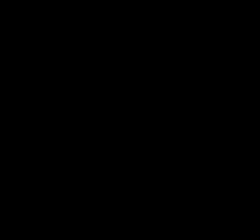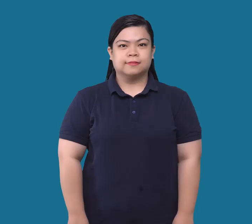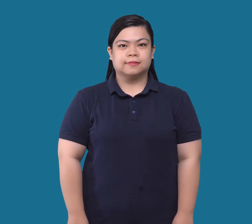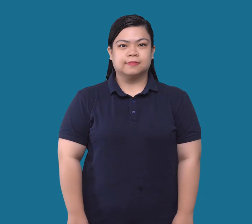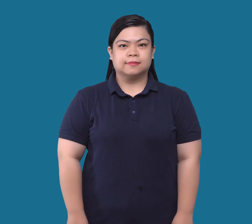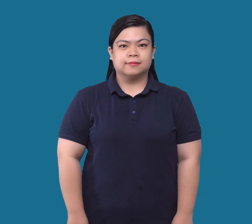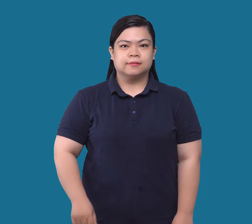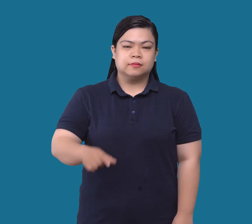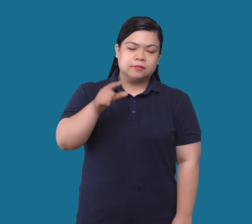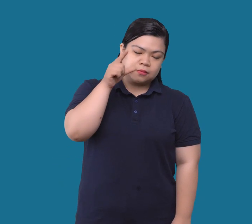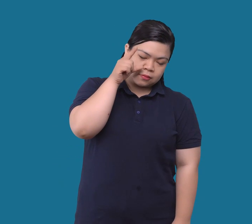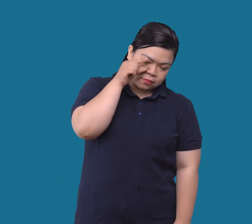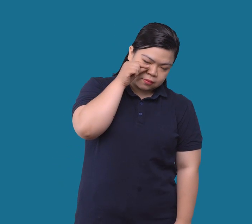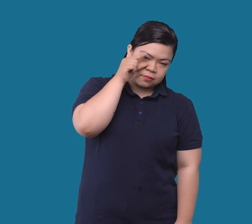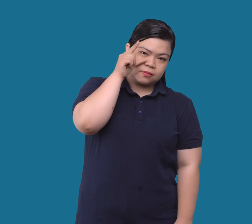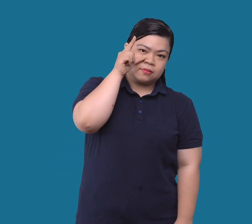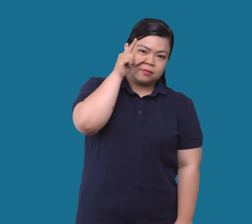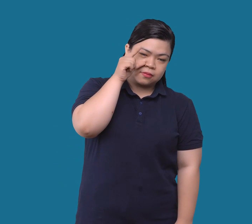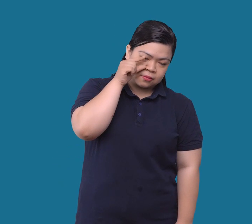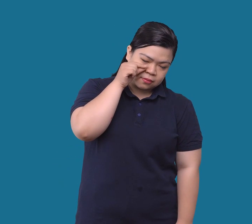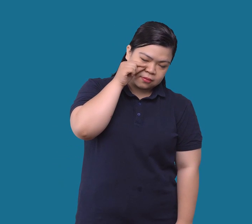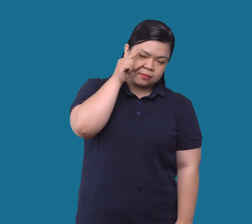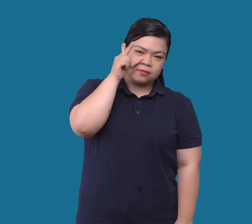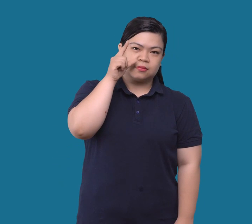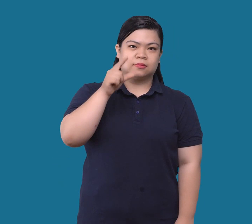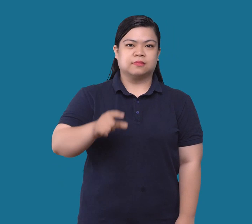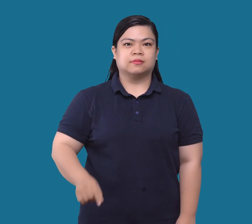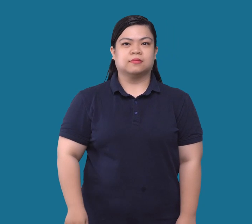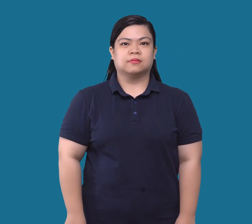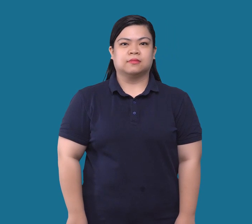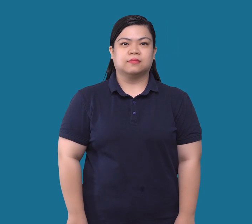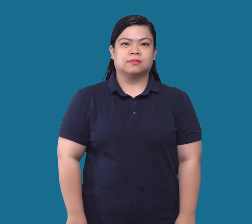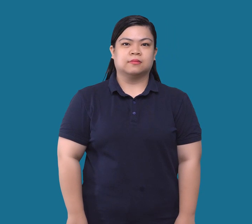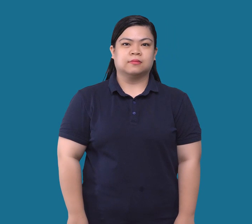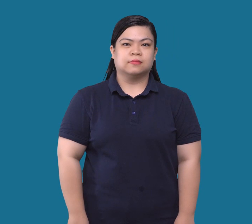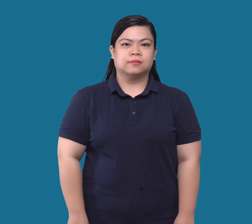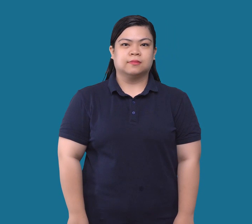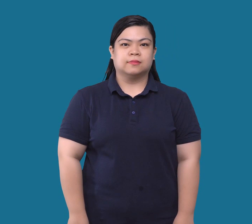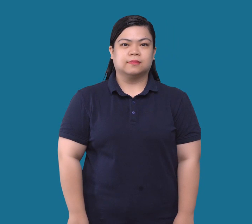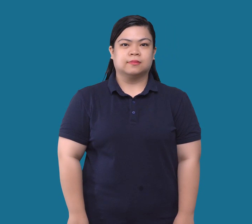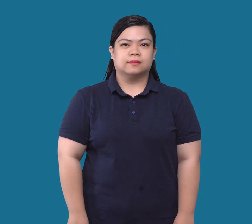thiếp đi